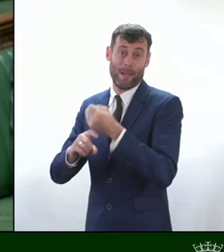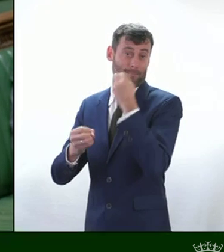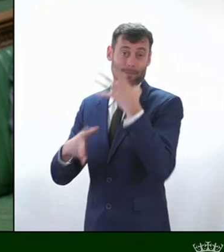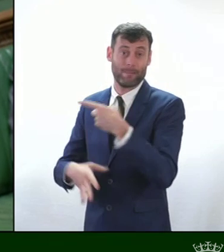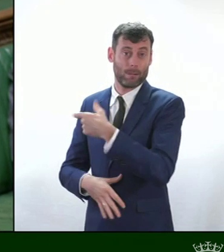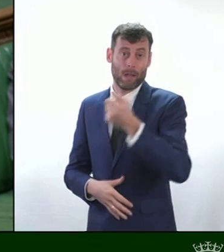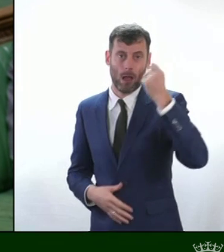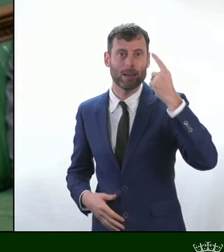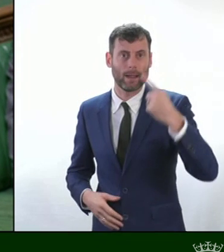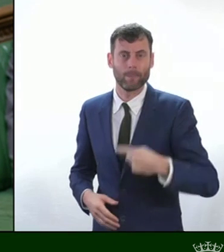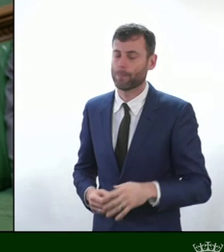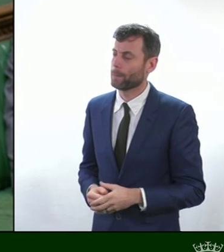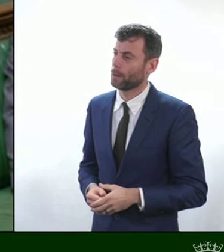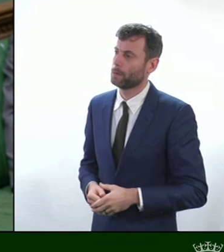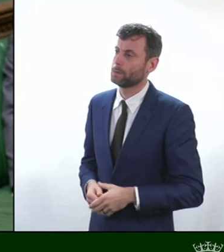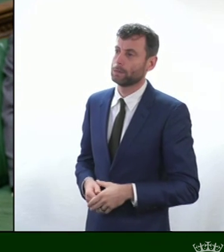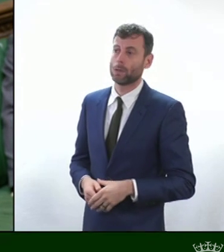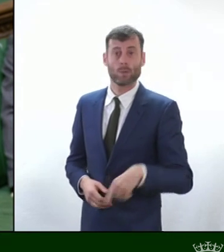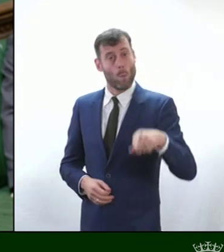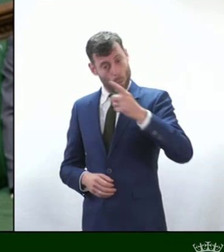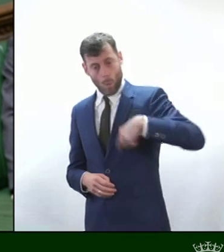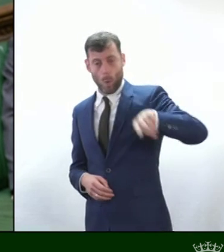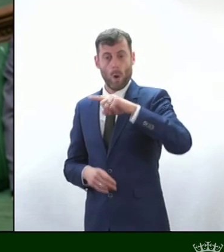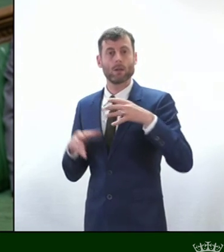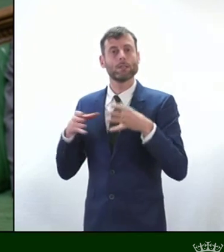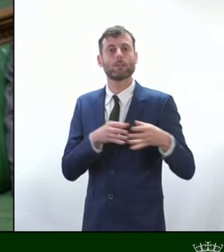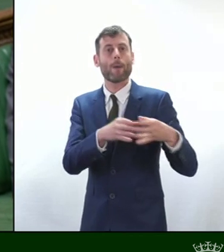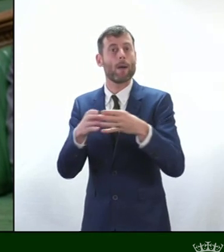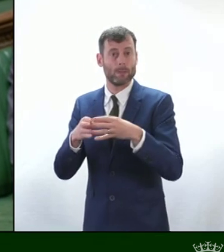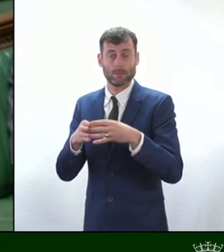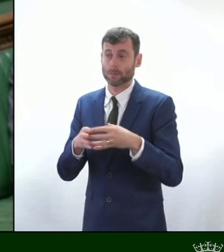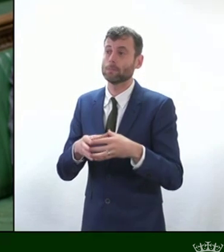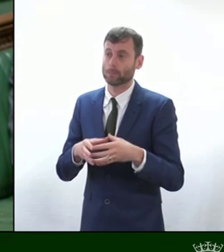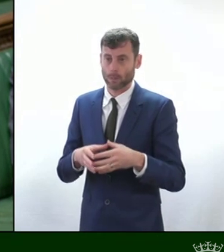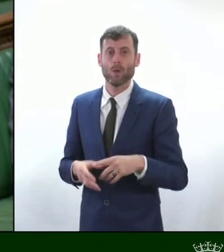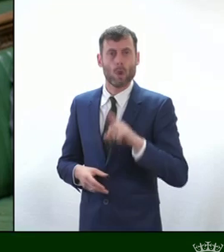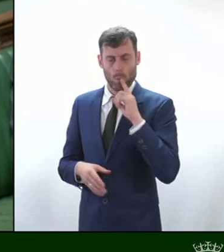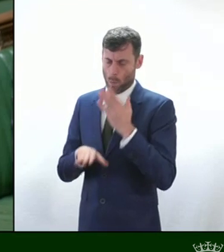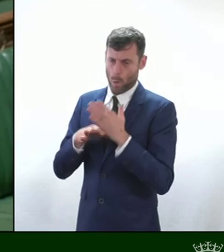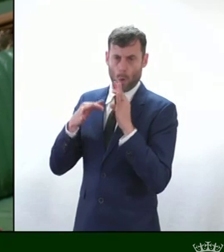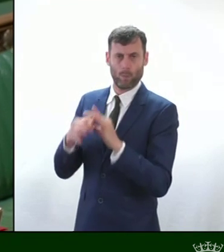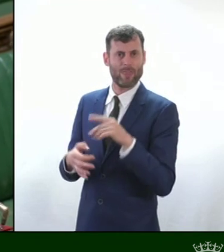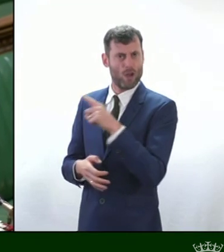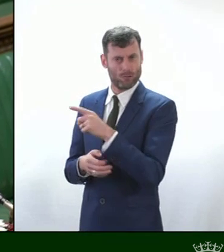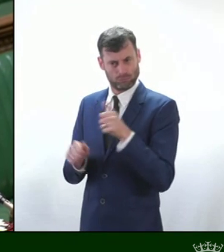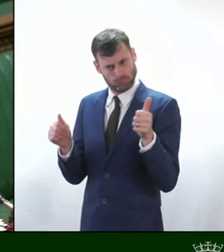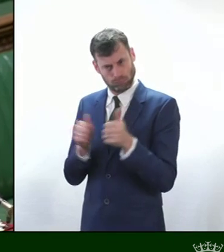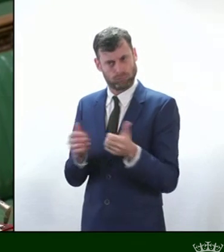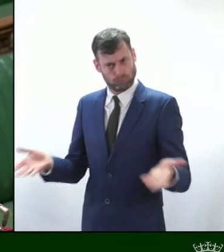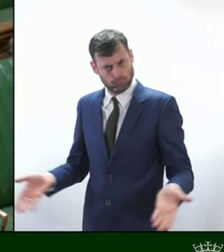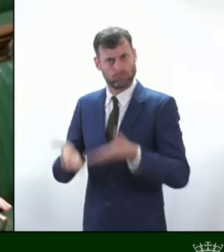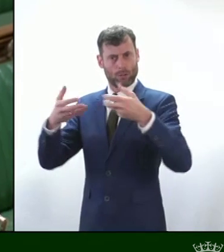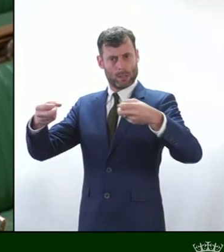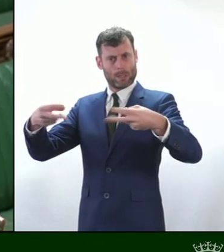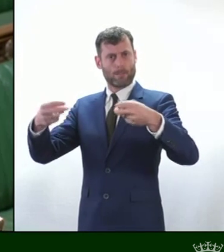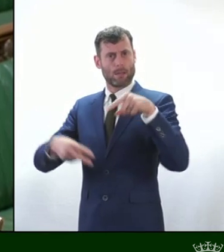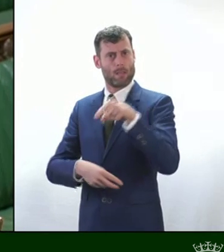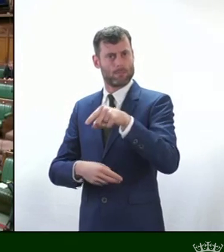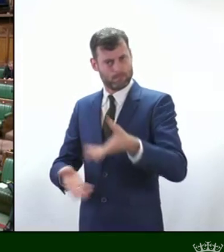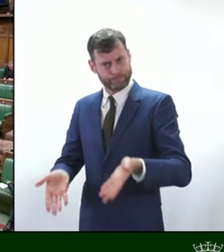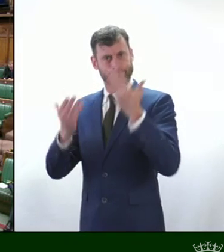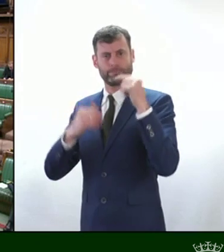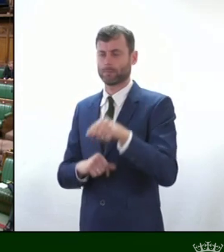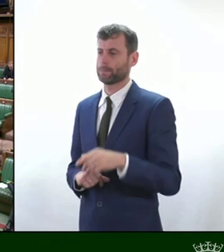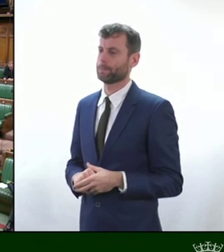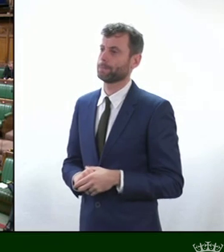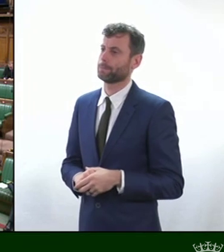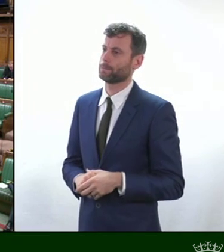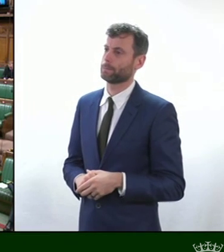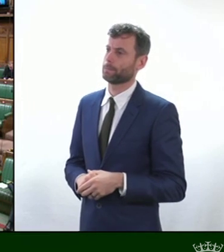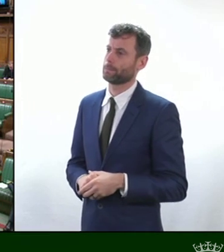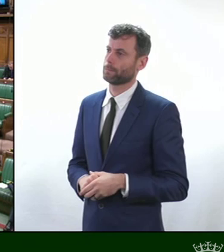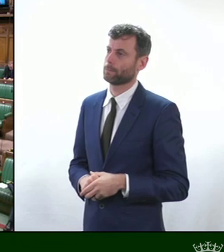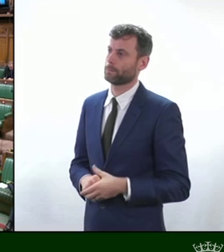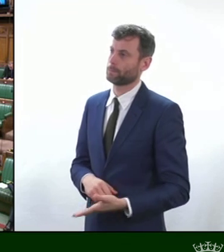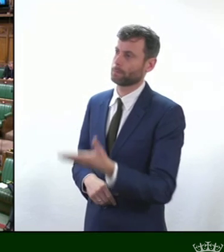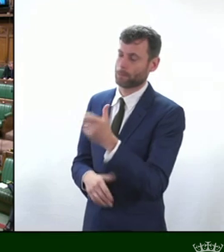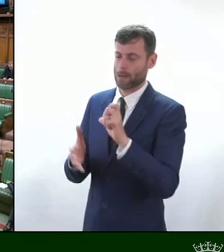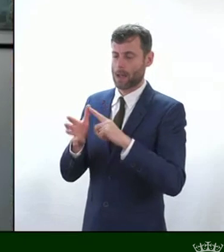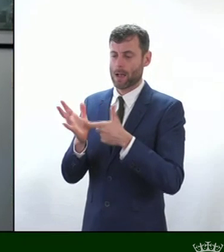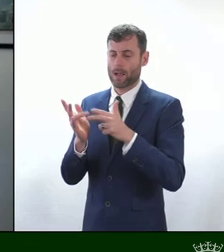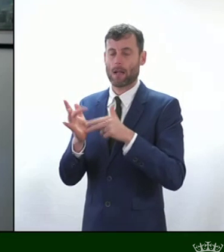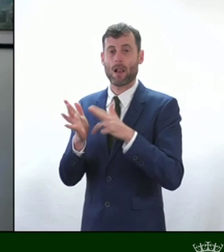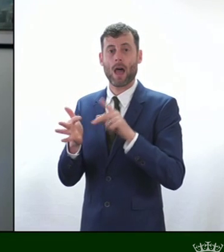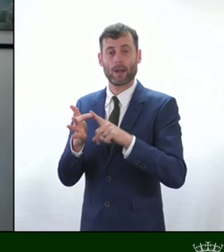All the Departments that have a stake in this will be working with her to see what we can do to take the matter further.